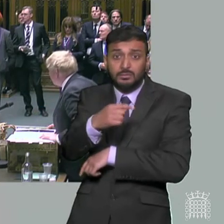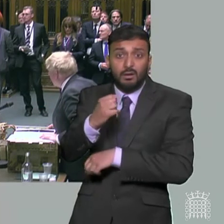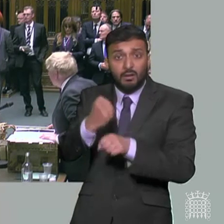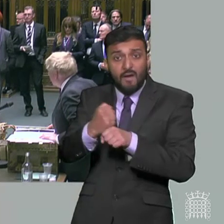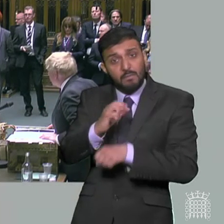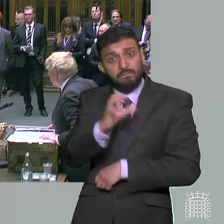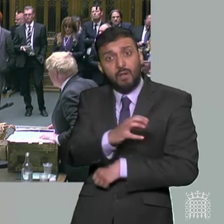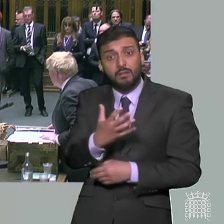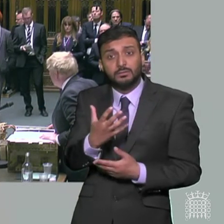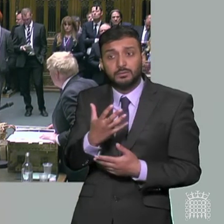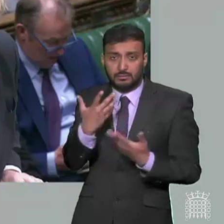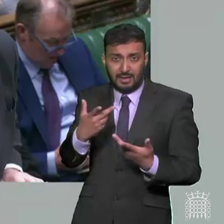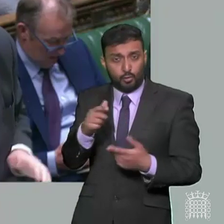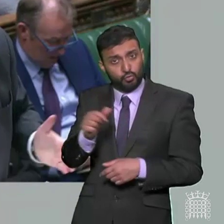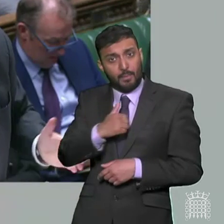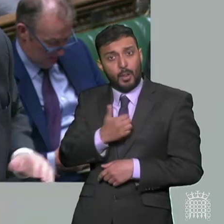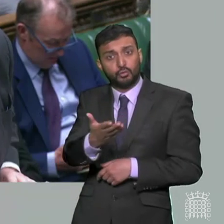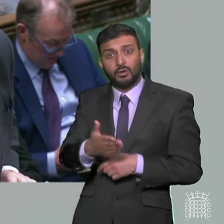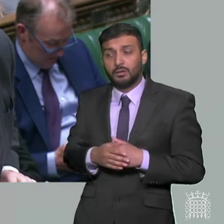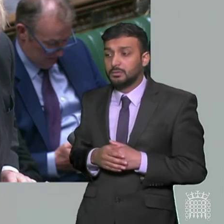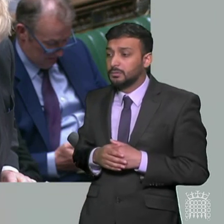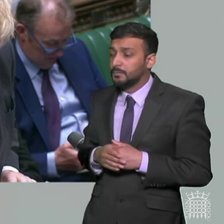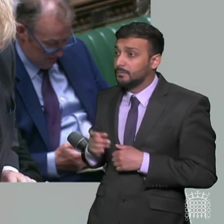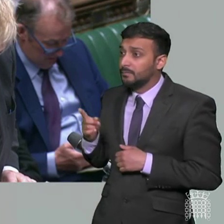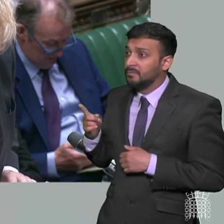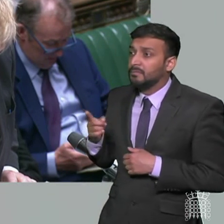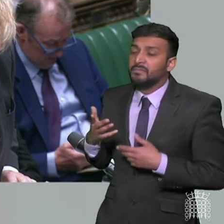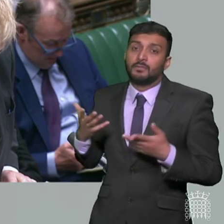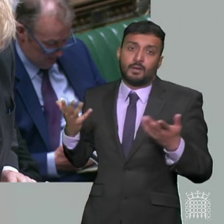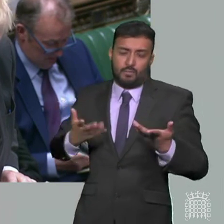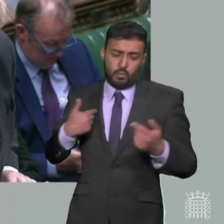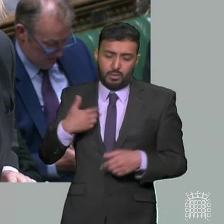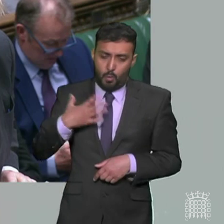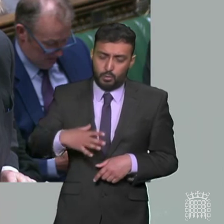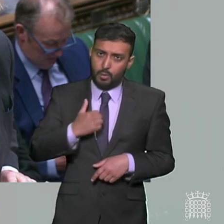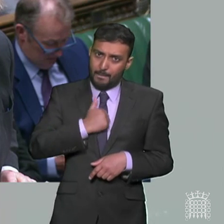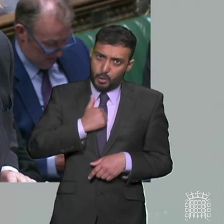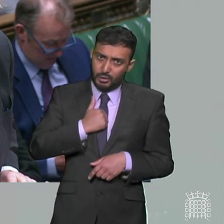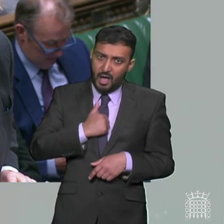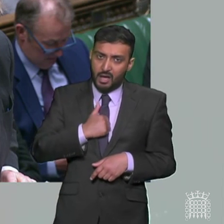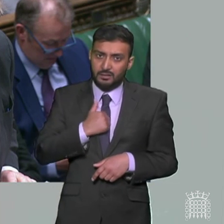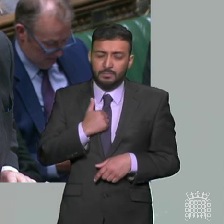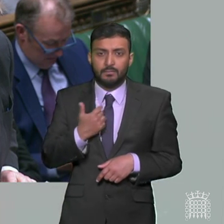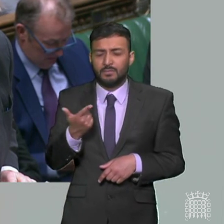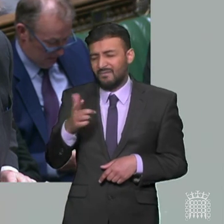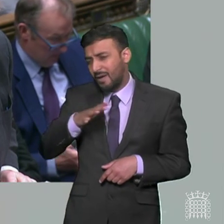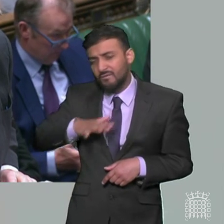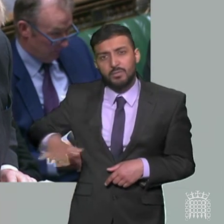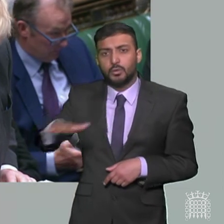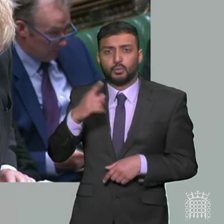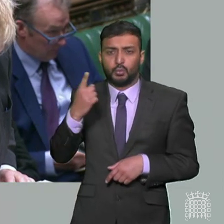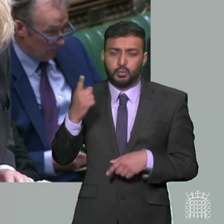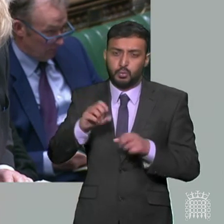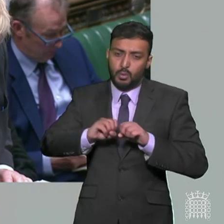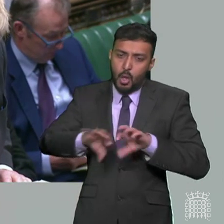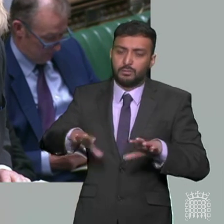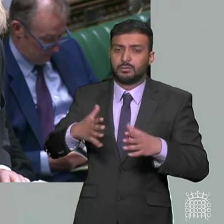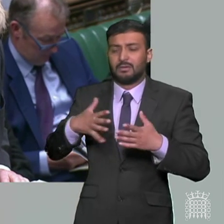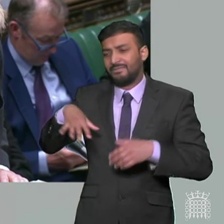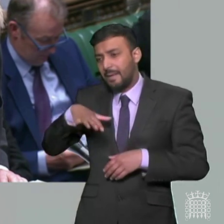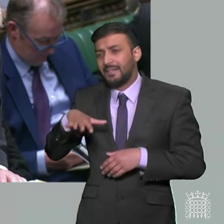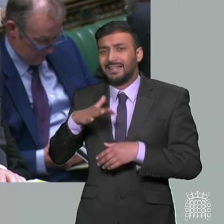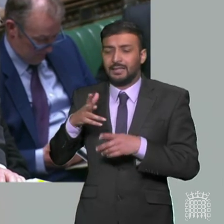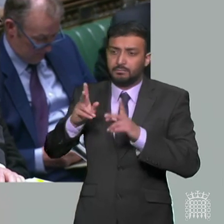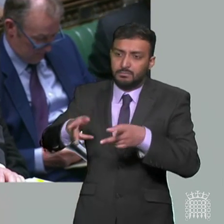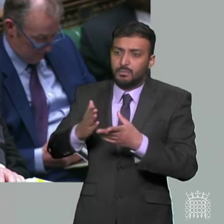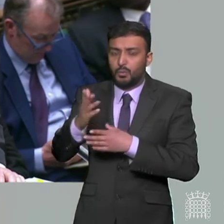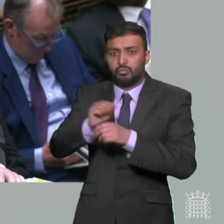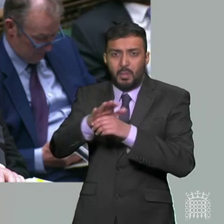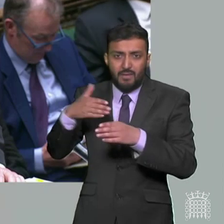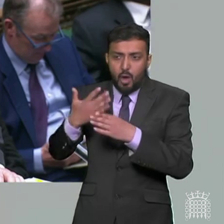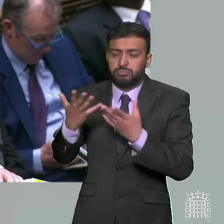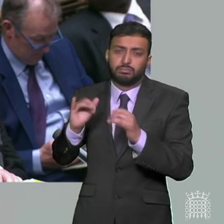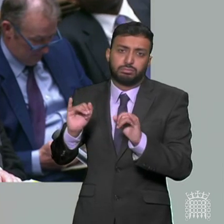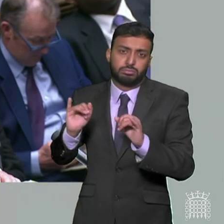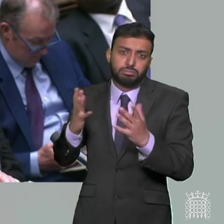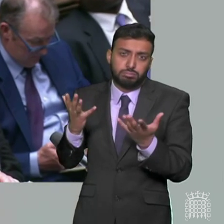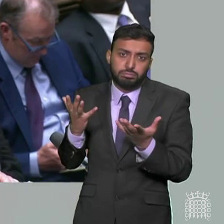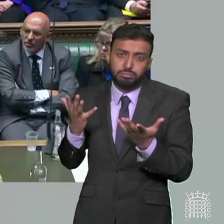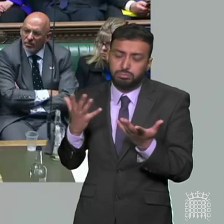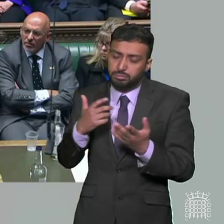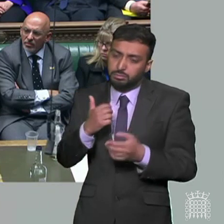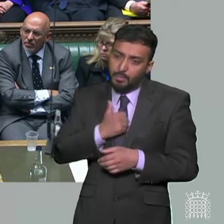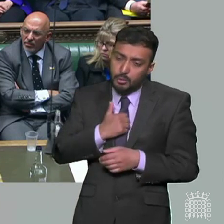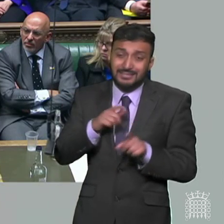Of course, I want to renew my apologies and sympathies to all those who lost loved ones during the pandemic—people who lost loved ones in care homes.